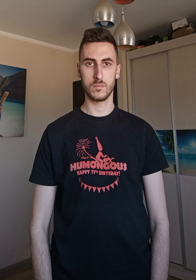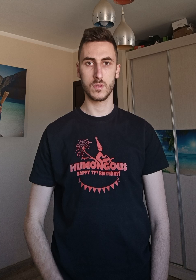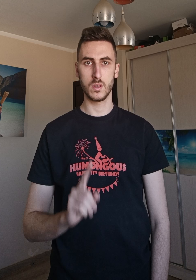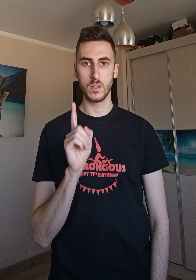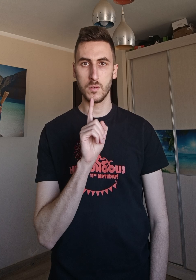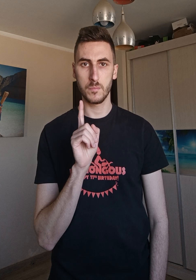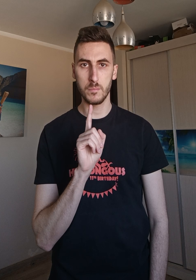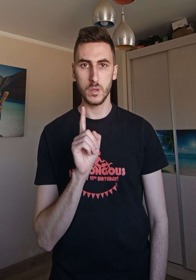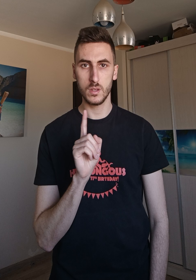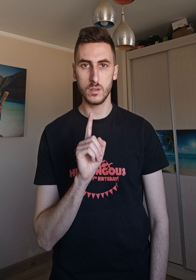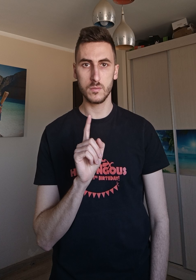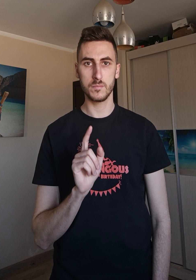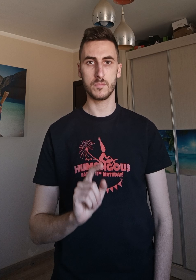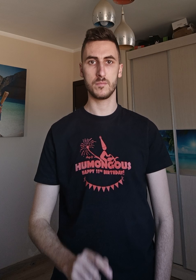מי